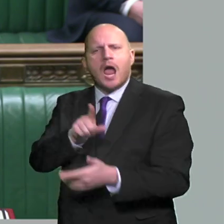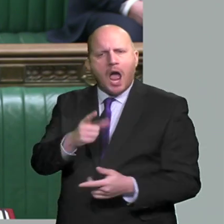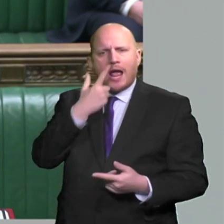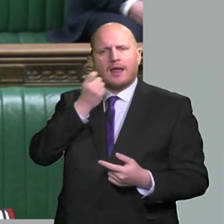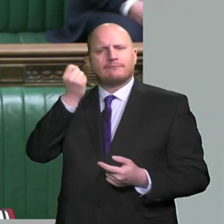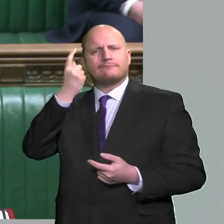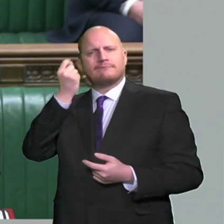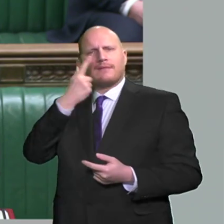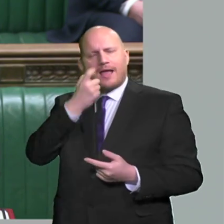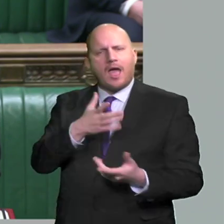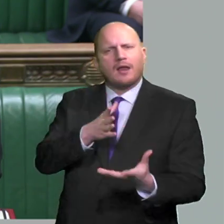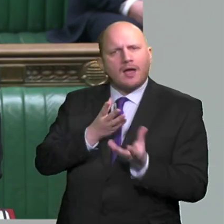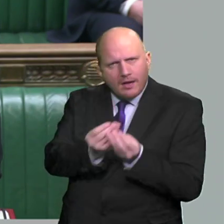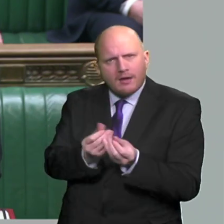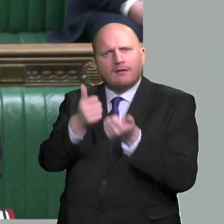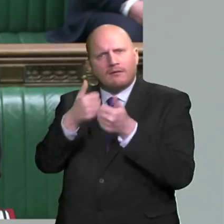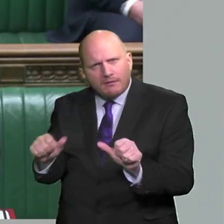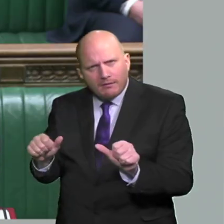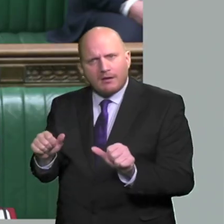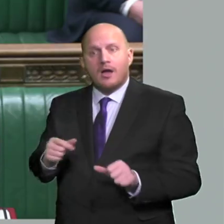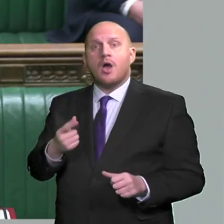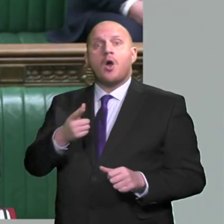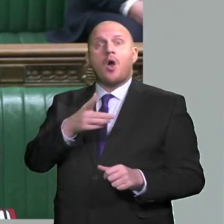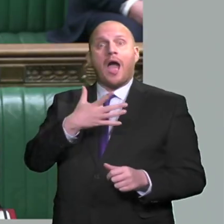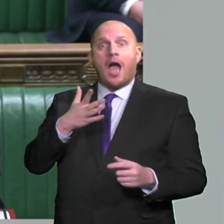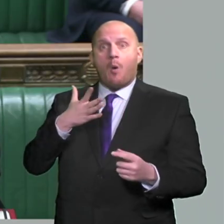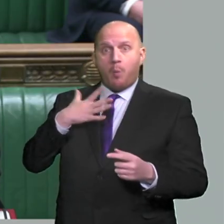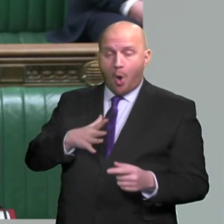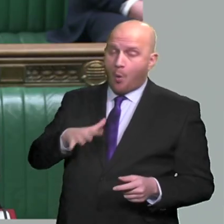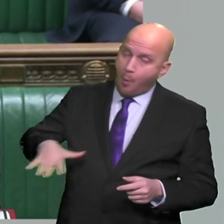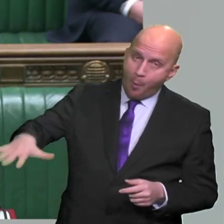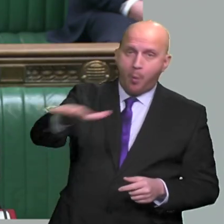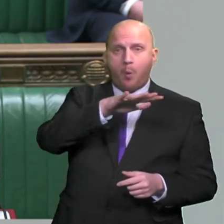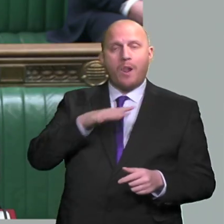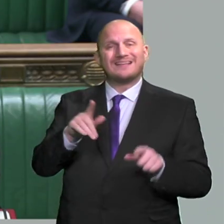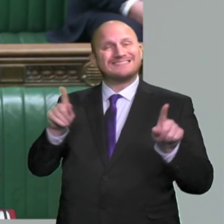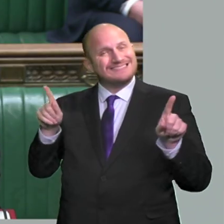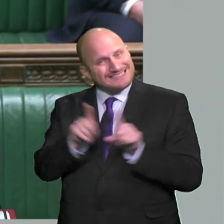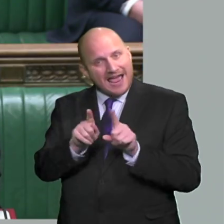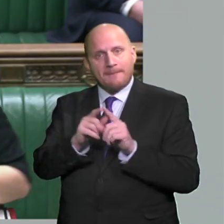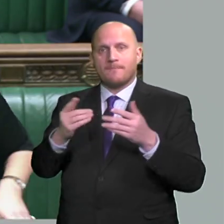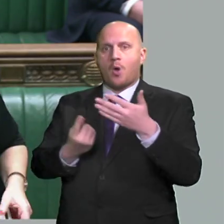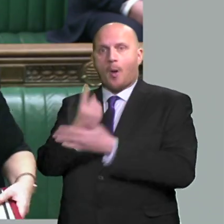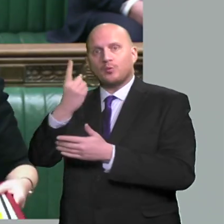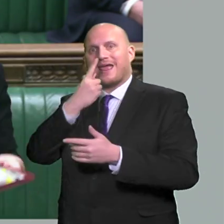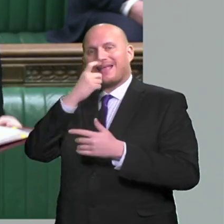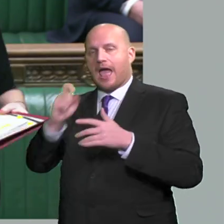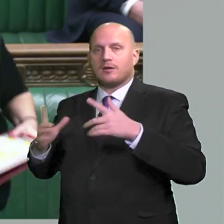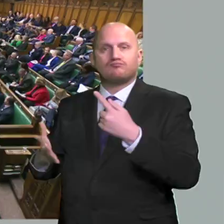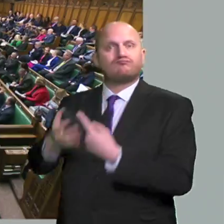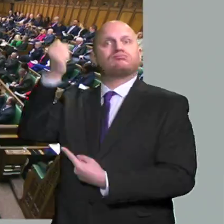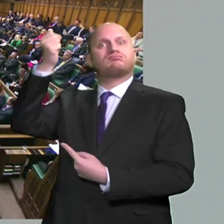Mentoring circles at the DWP can make a real difference, particularly to young people who are looking to progress from that deep disadvantage.